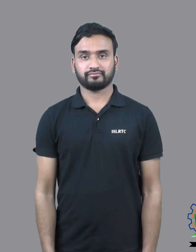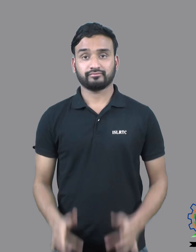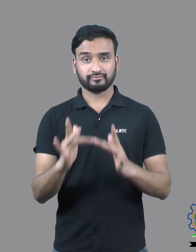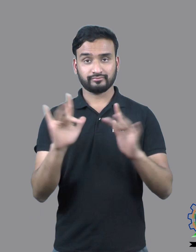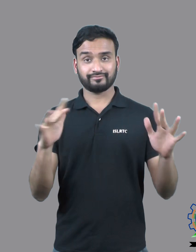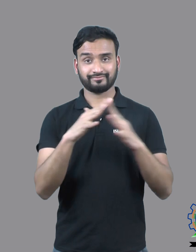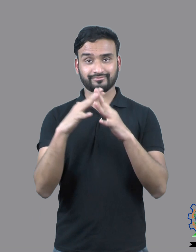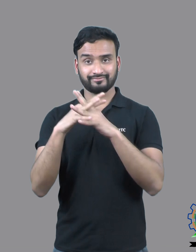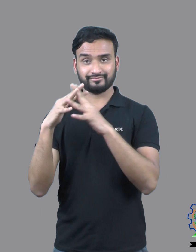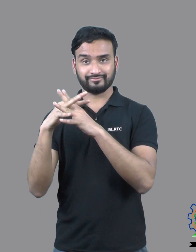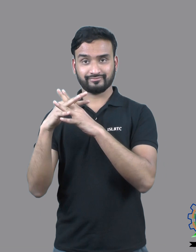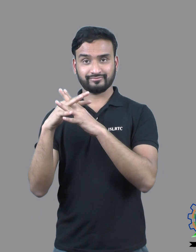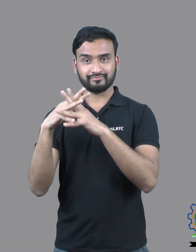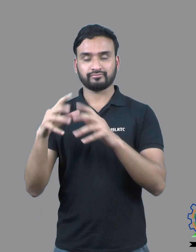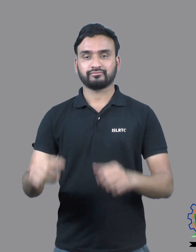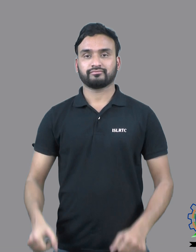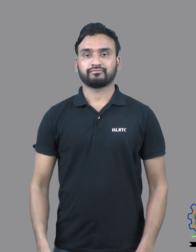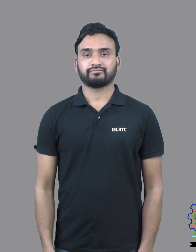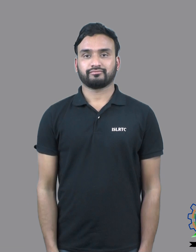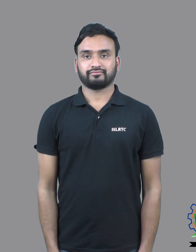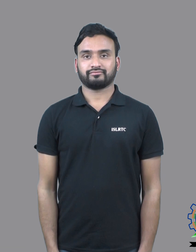Website